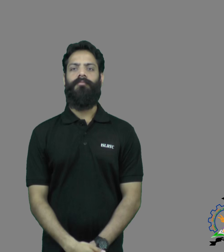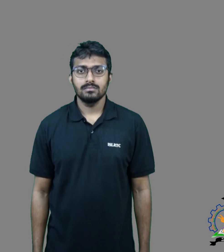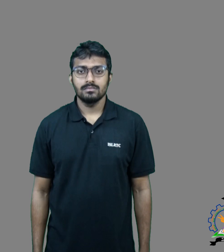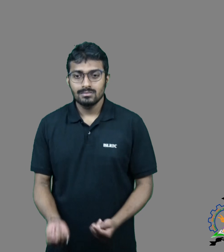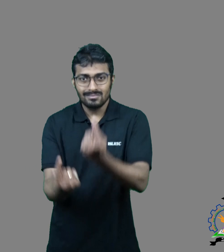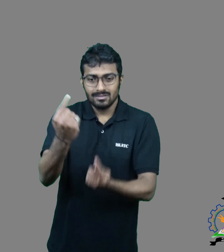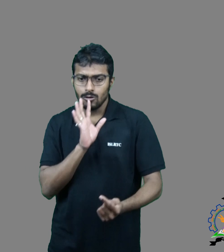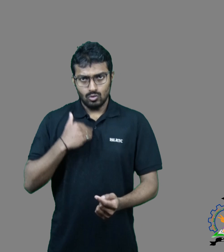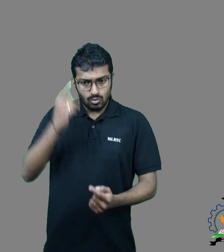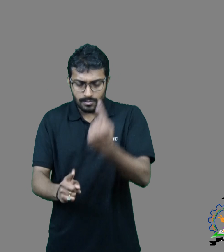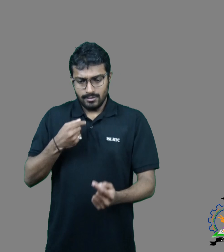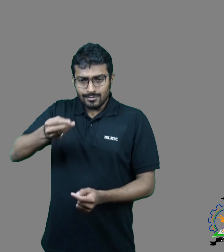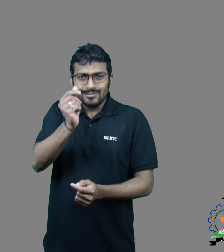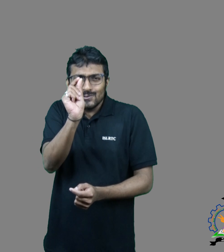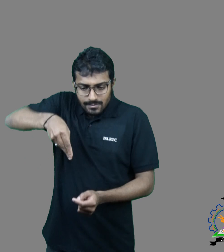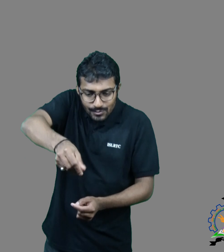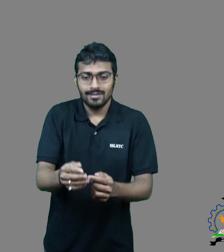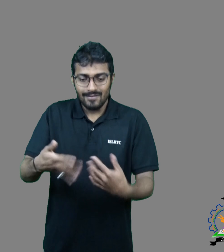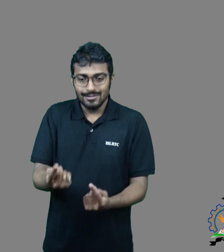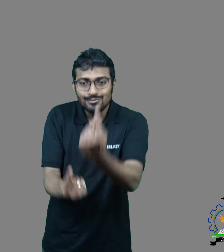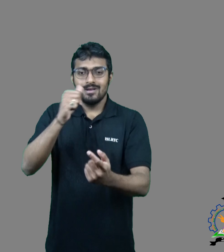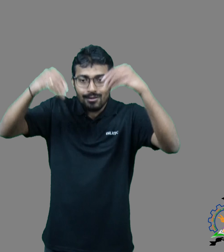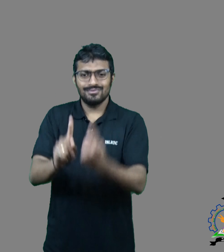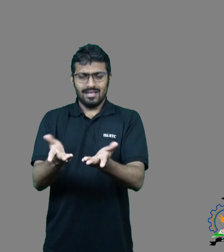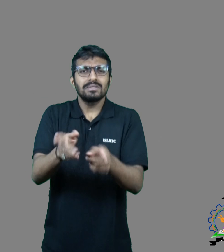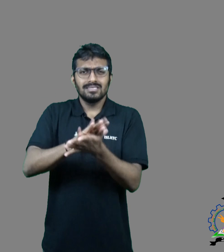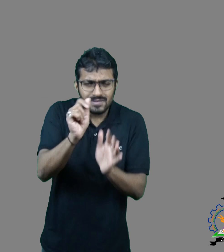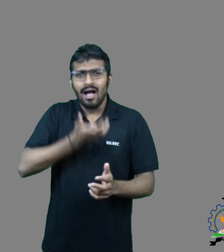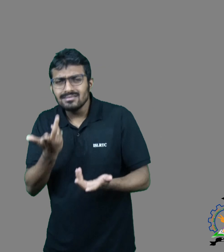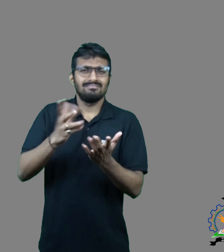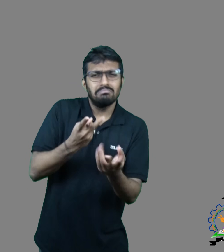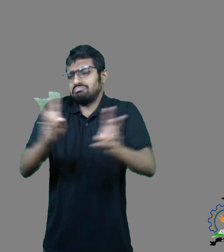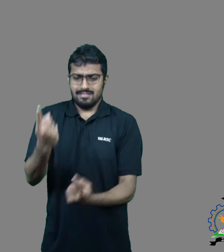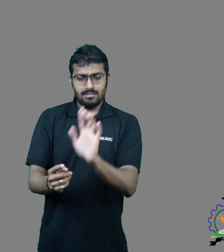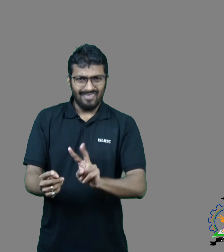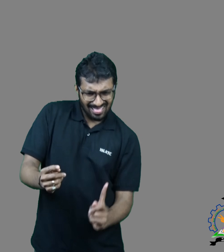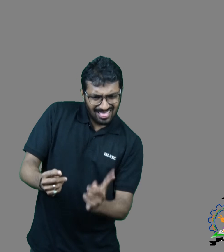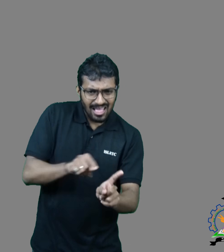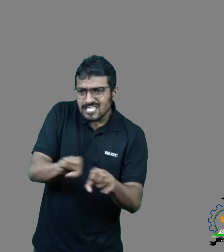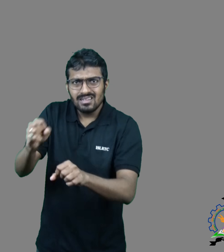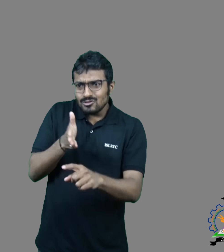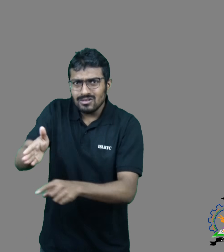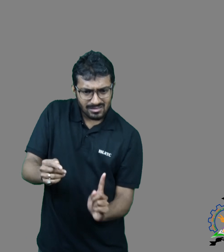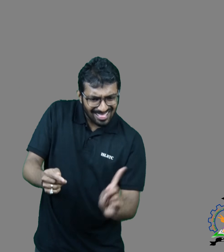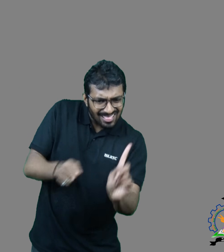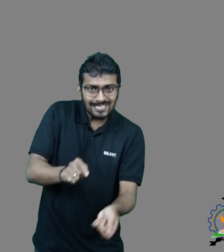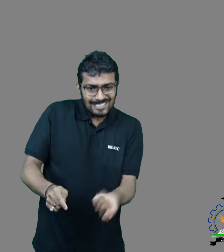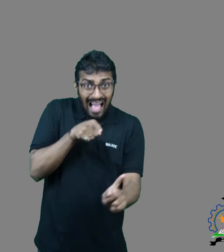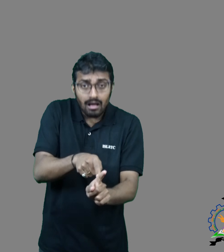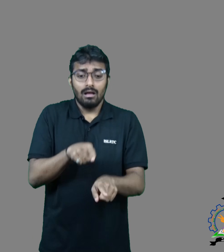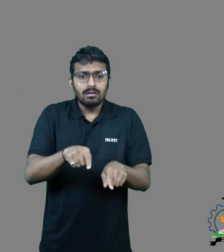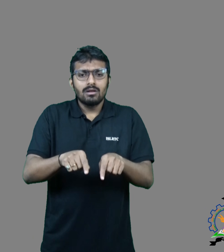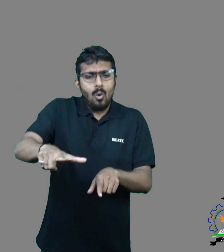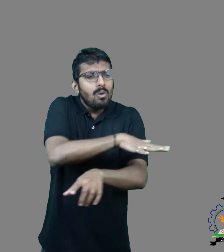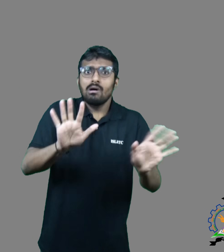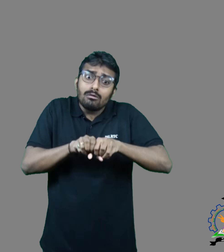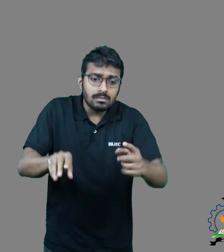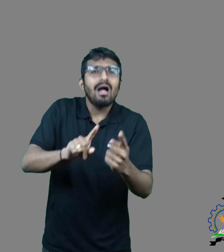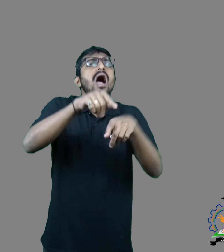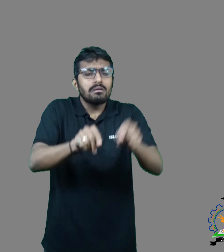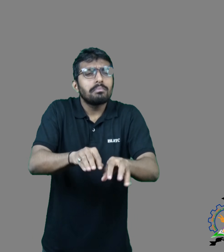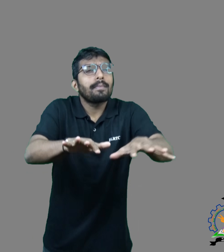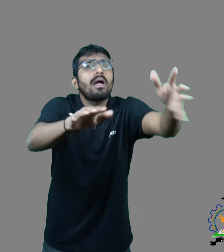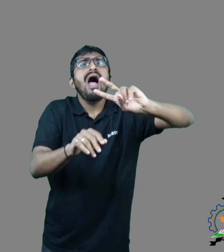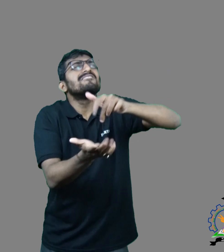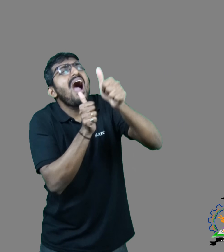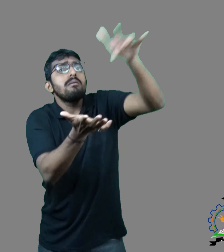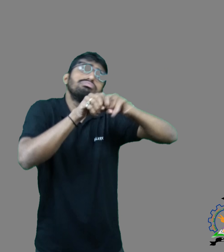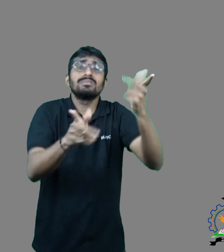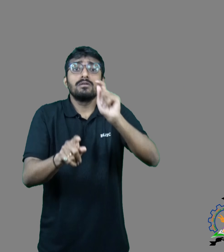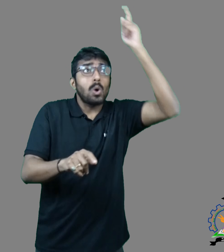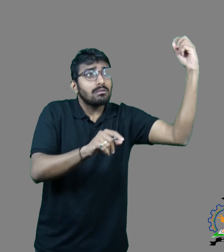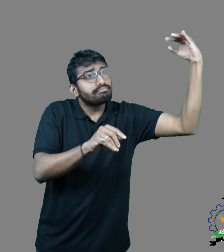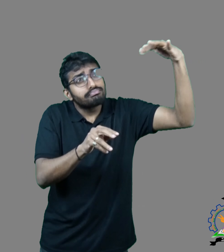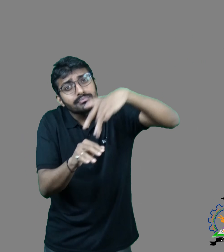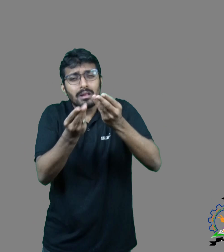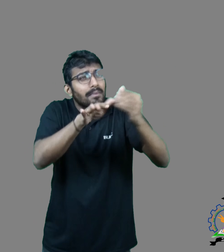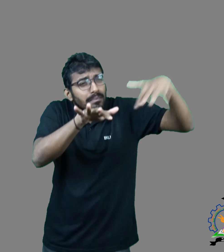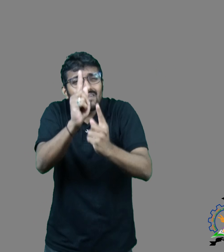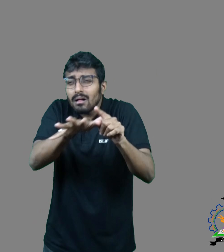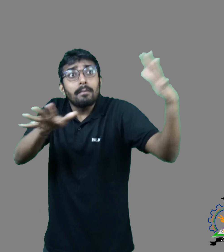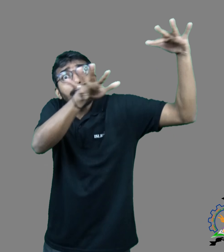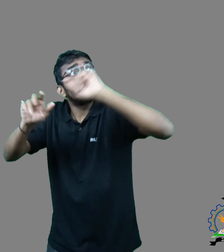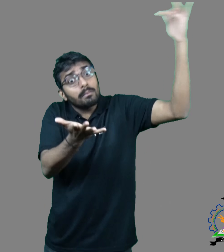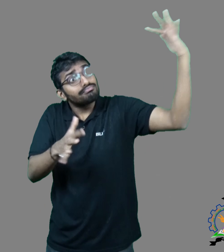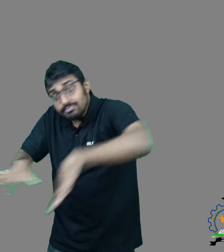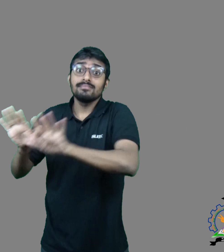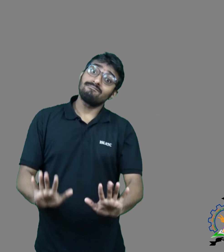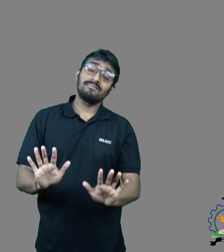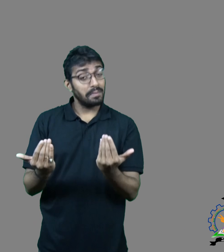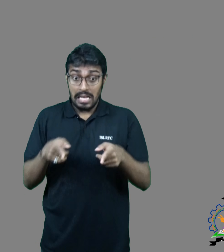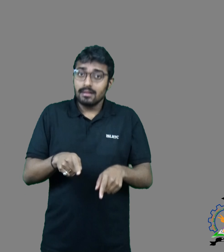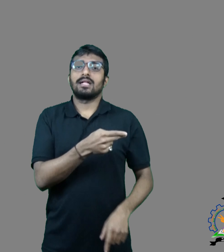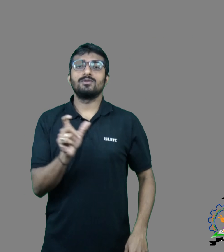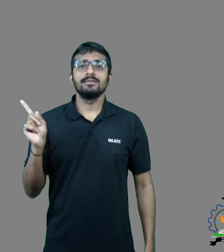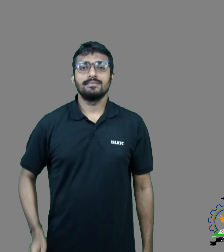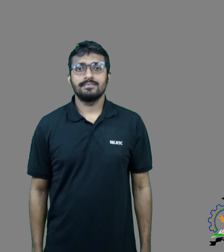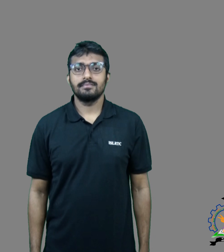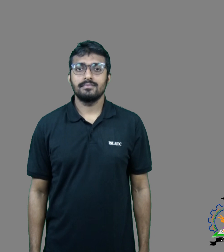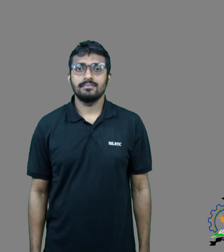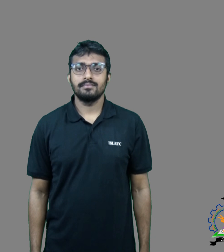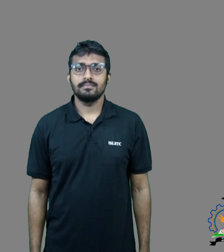Exotic Weeds